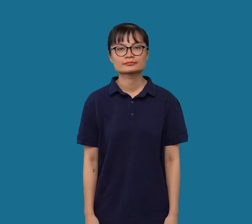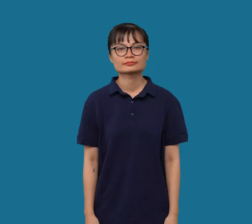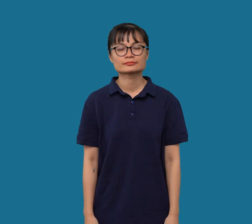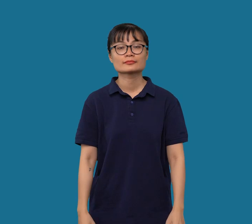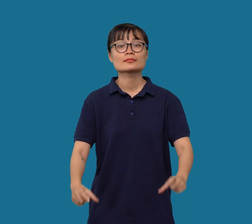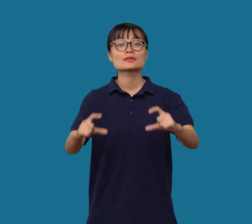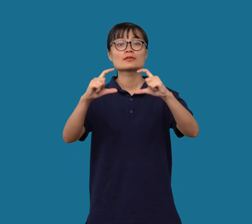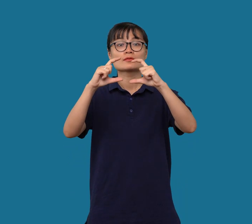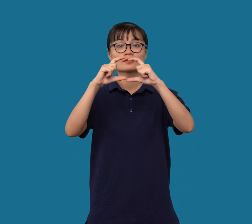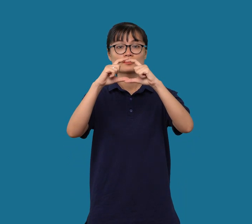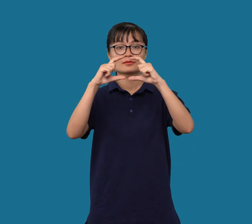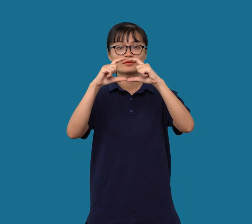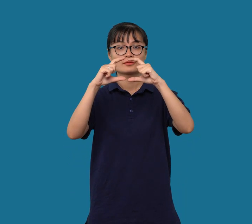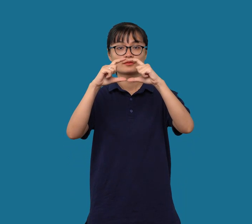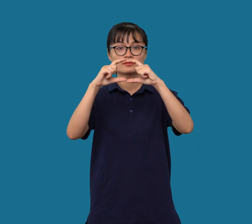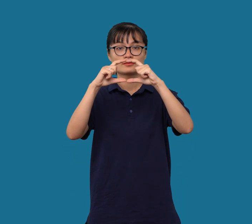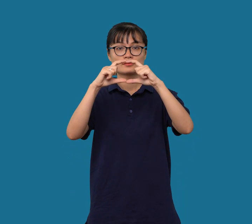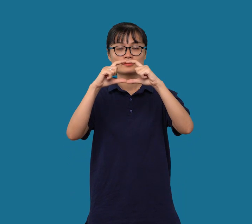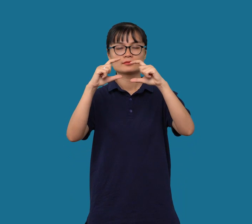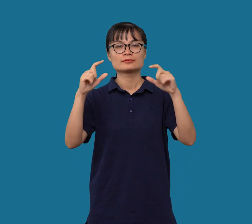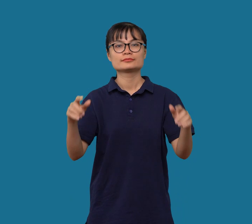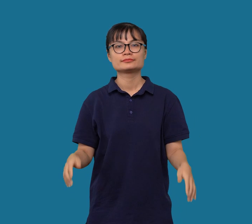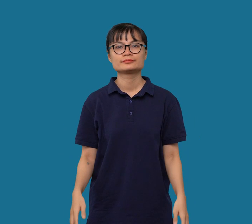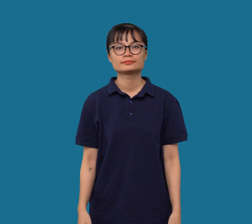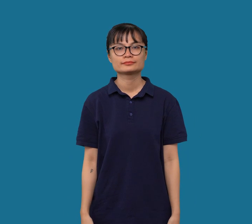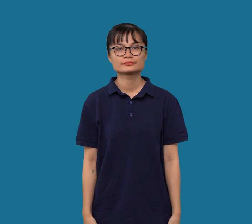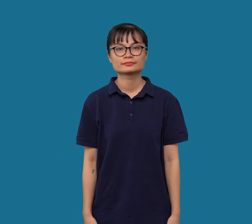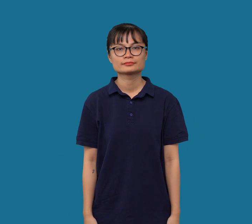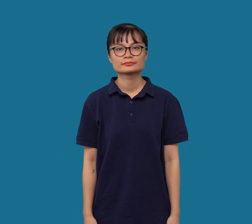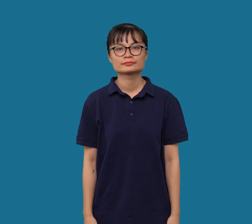hình vuông